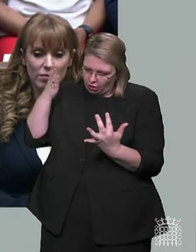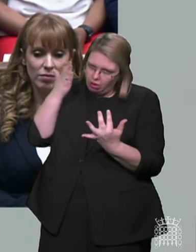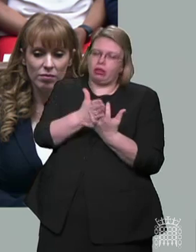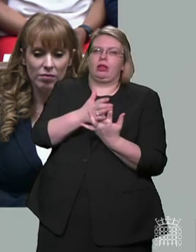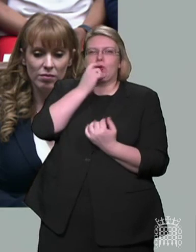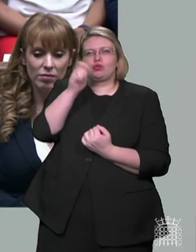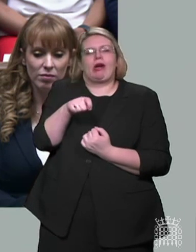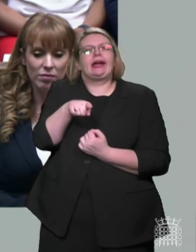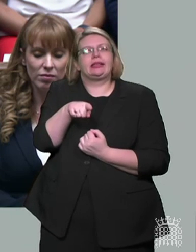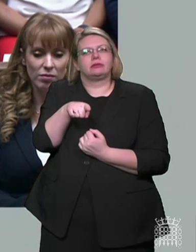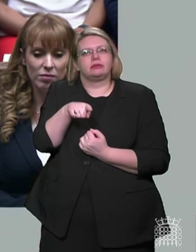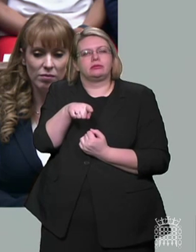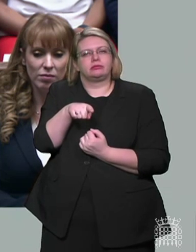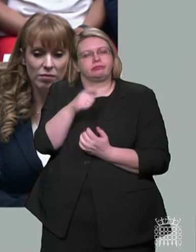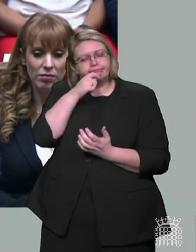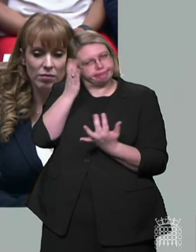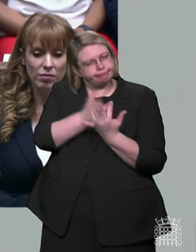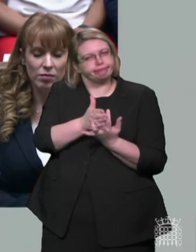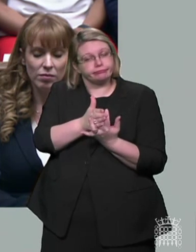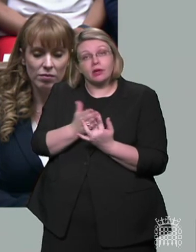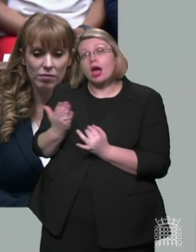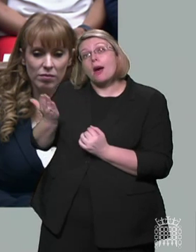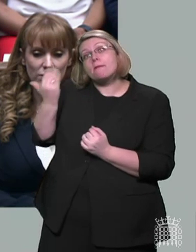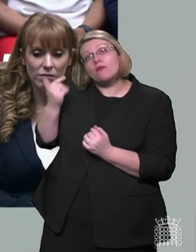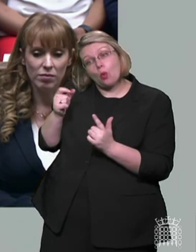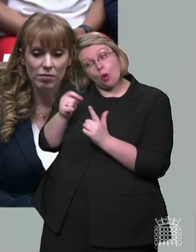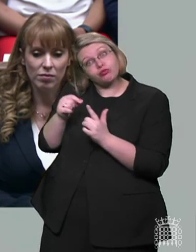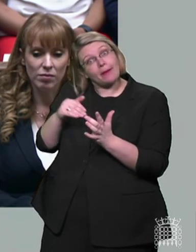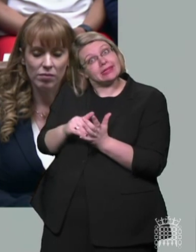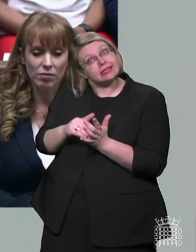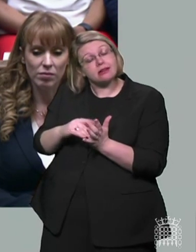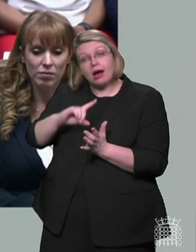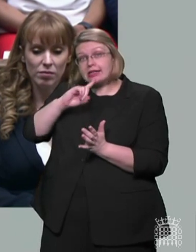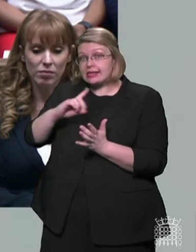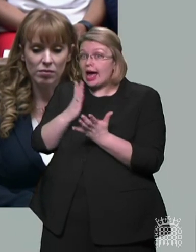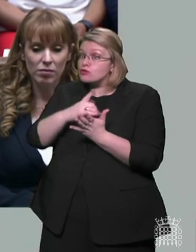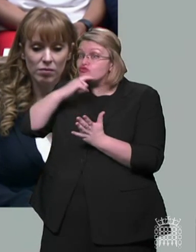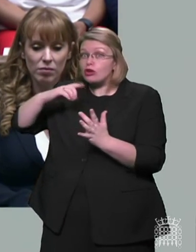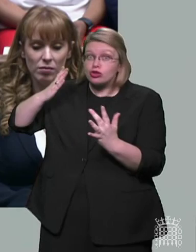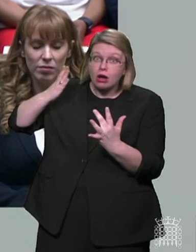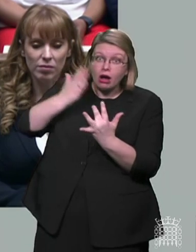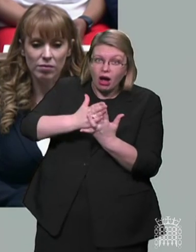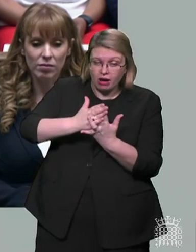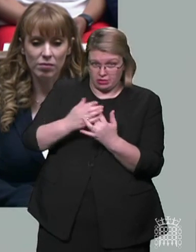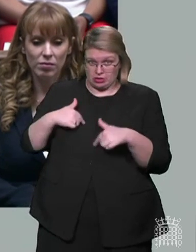The Prime Minister promised that in the event of an invasion, he would unleash a full package of sanctions.